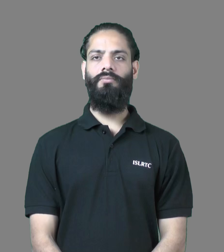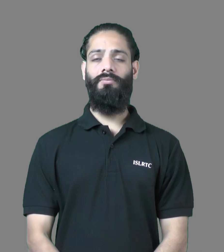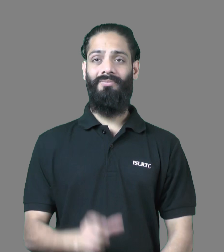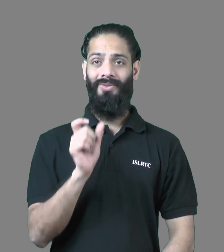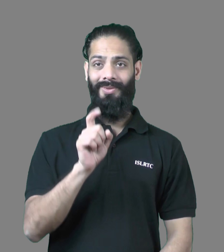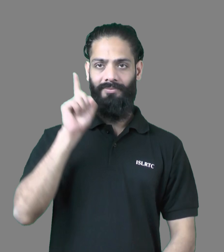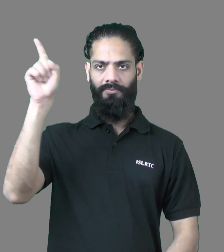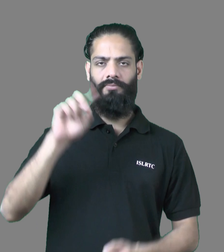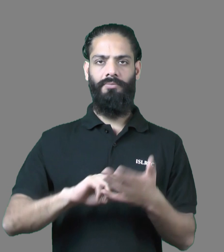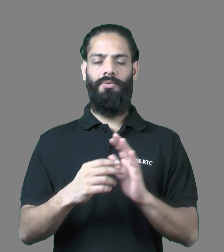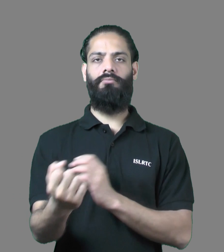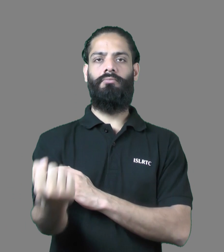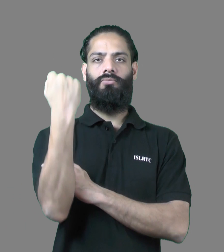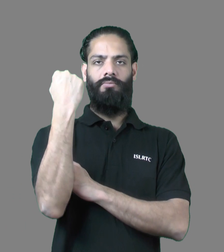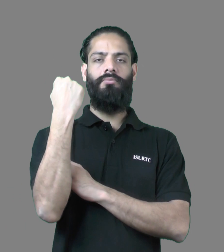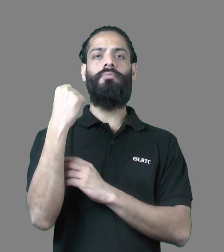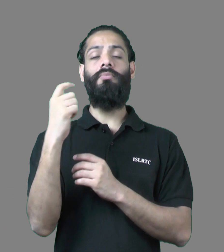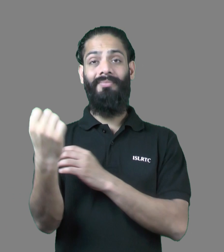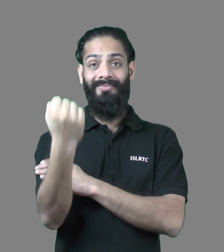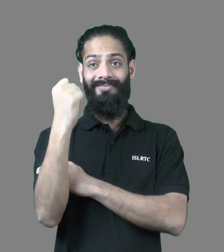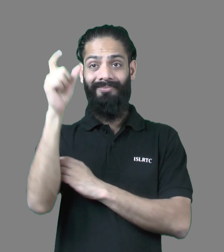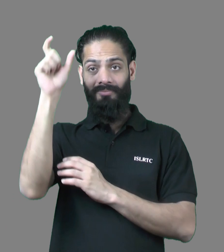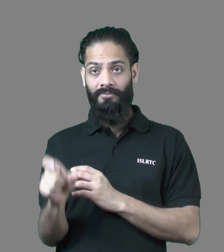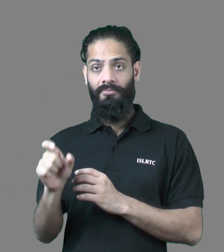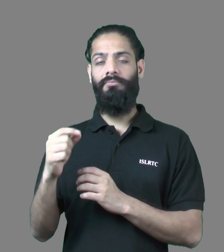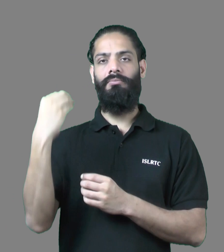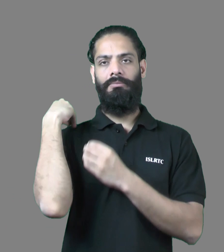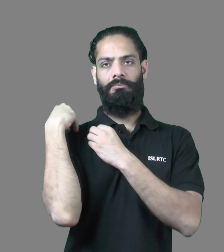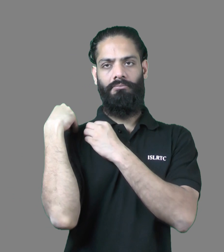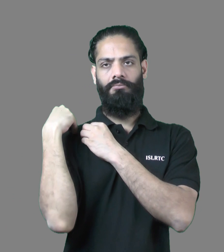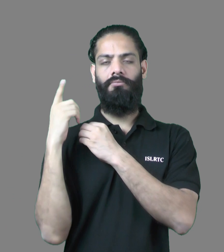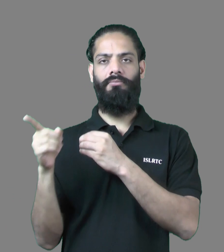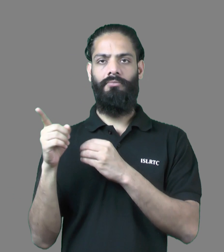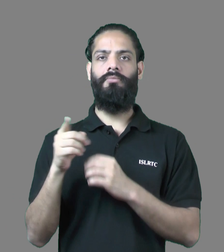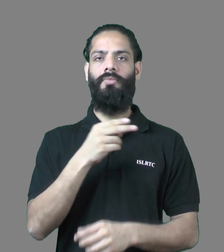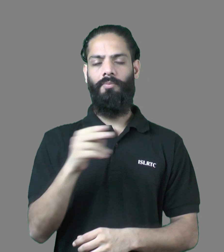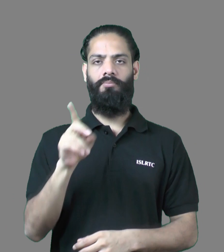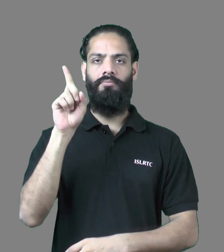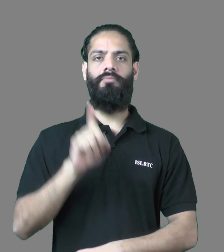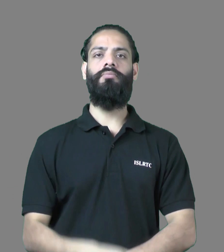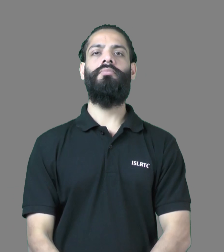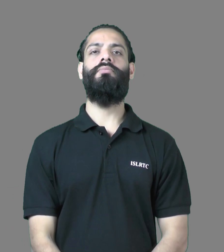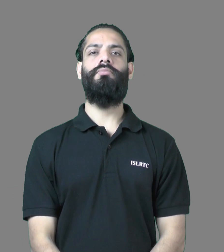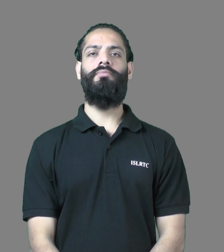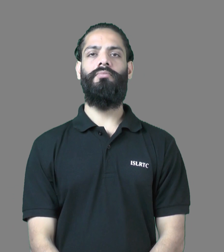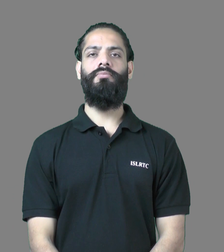Authority